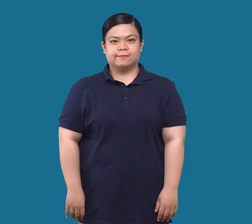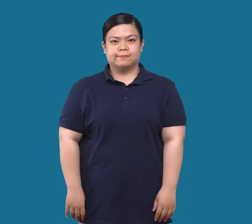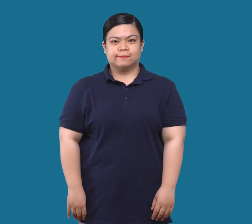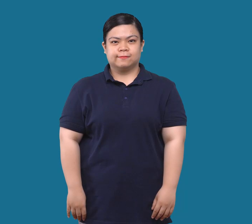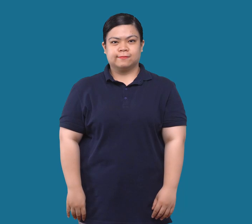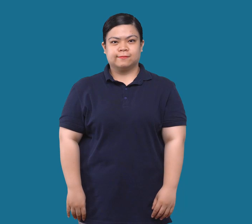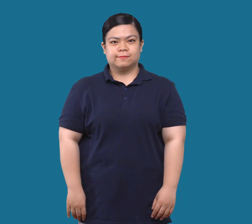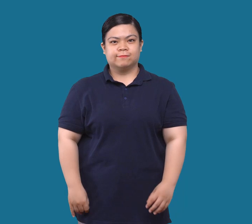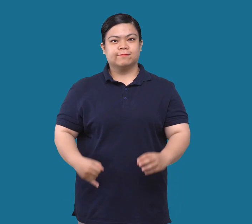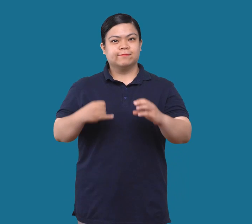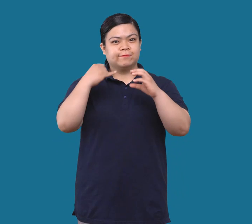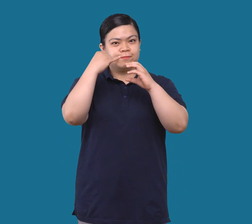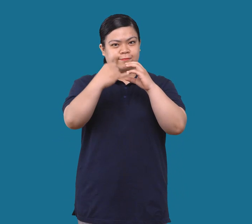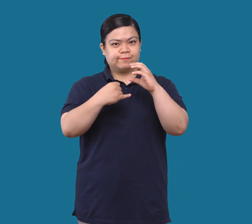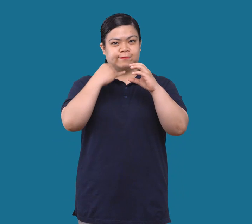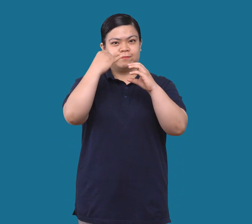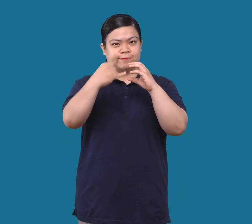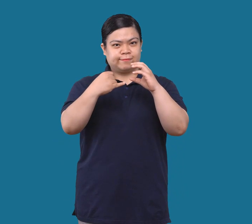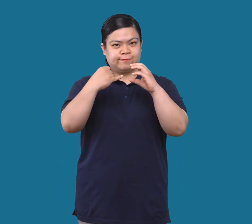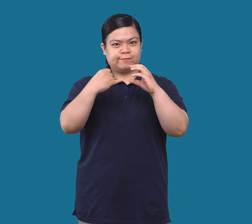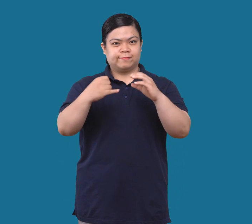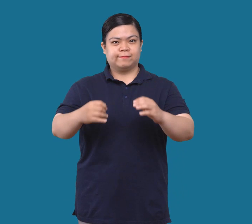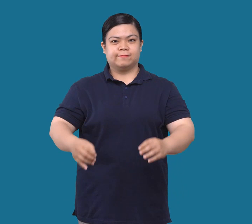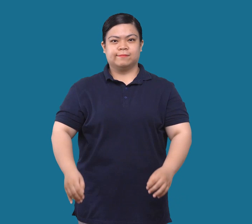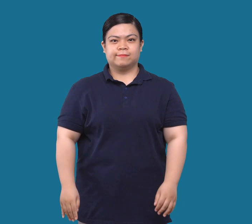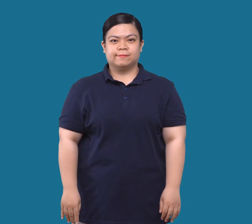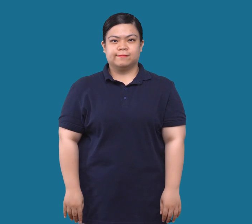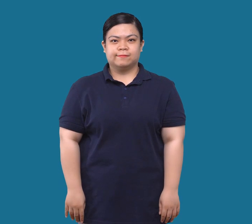sợi